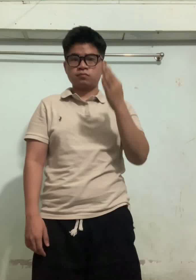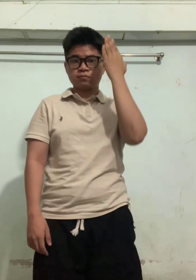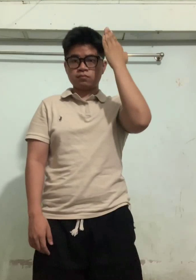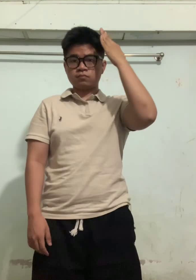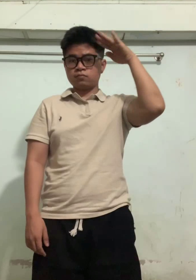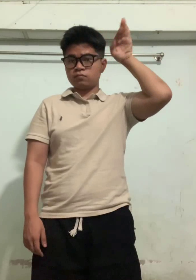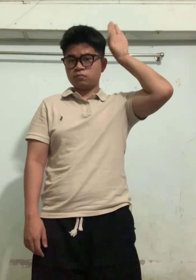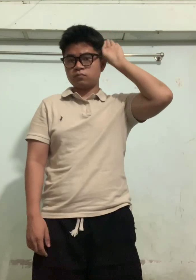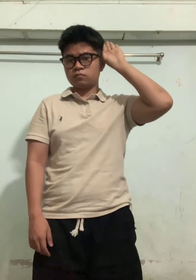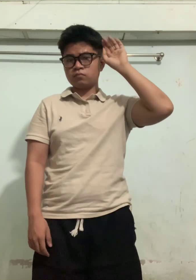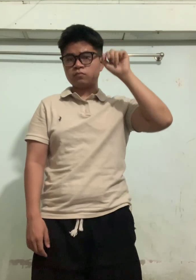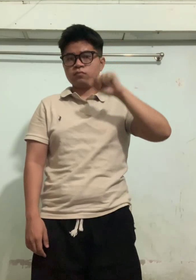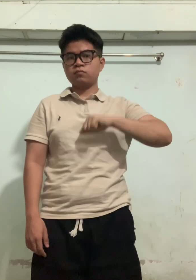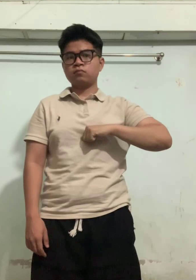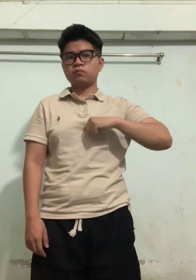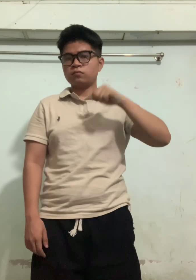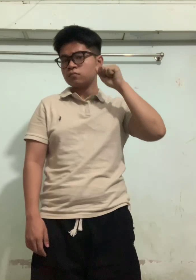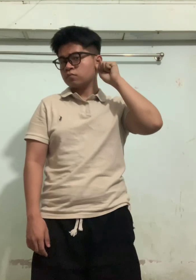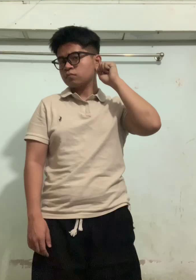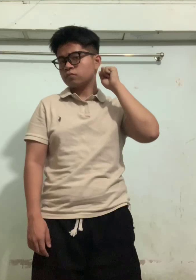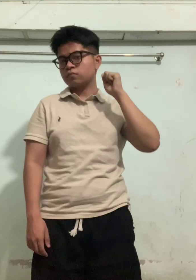thay co